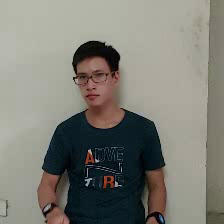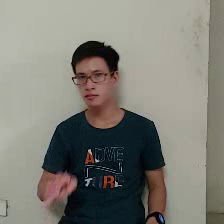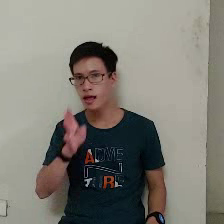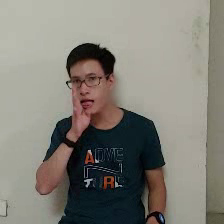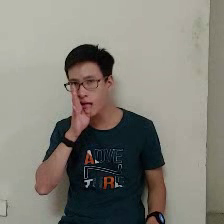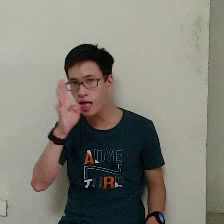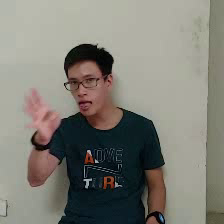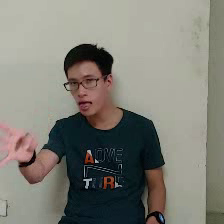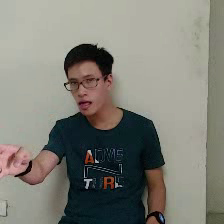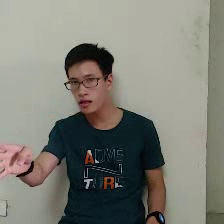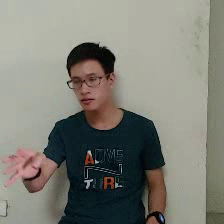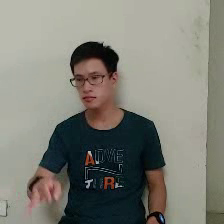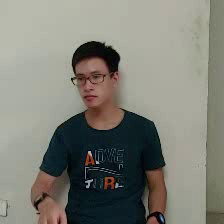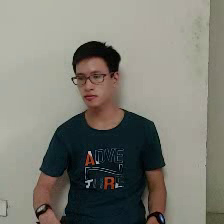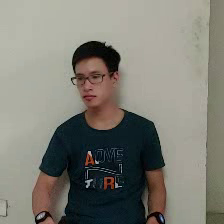Nôn ói